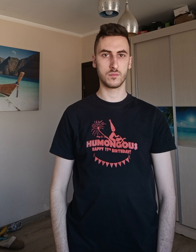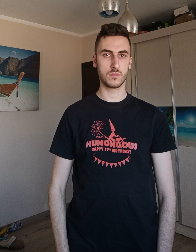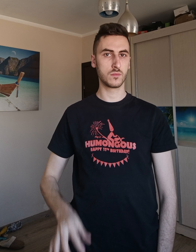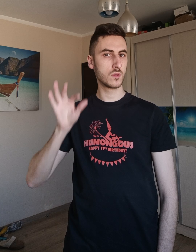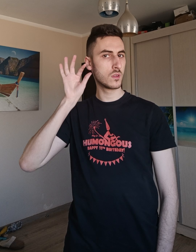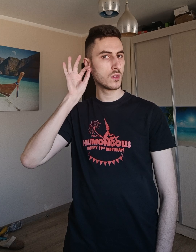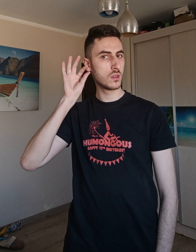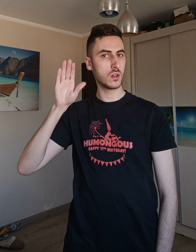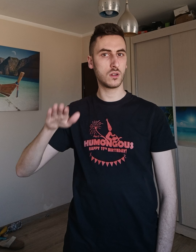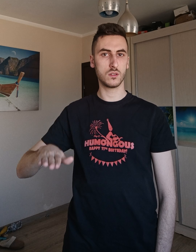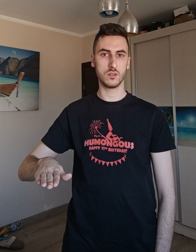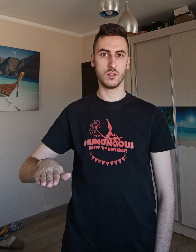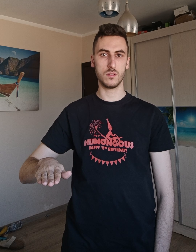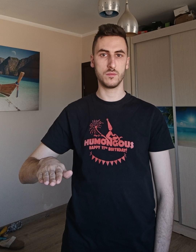ילדה